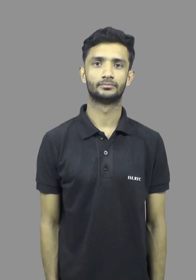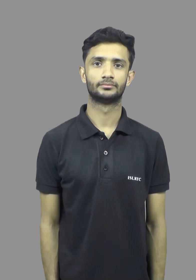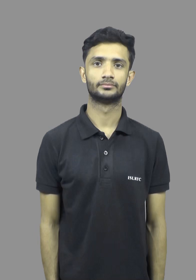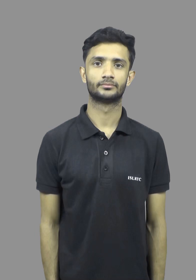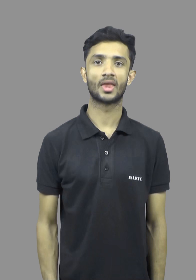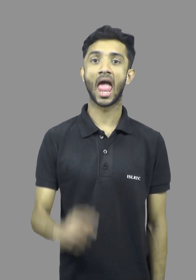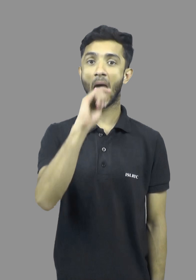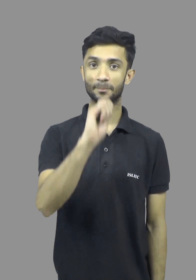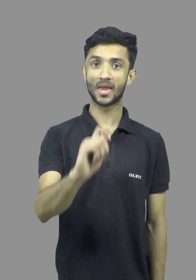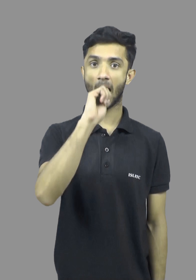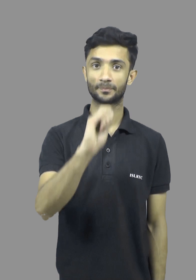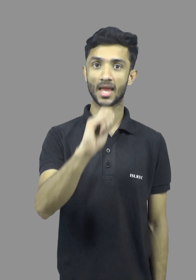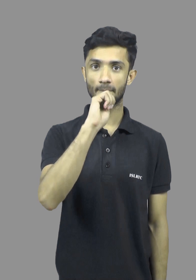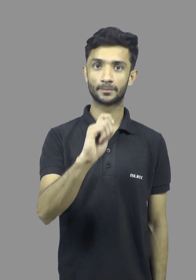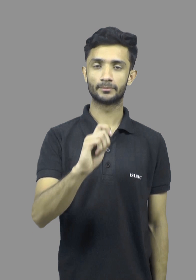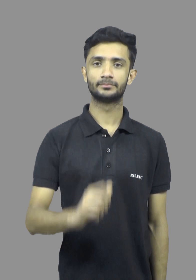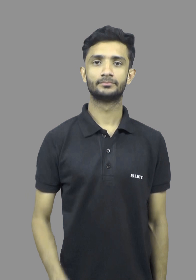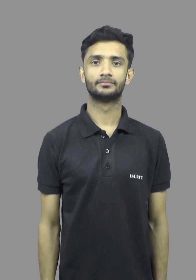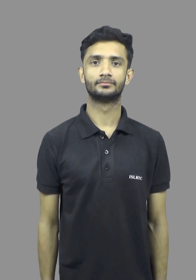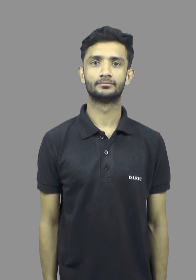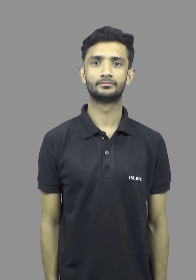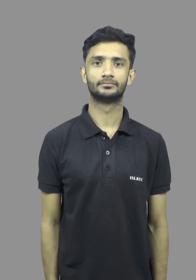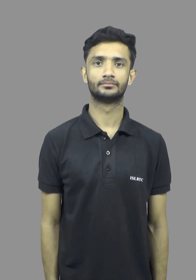Ice Cream